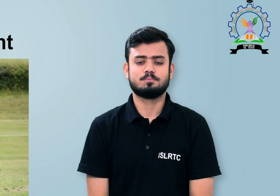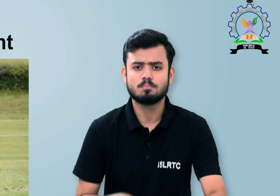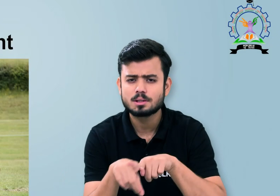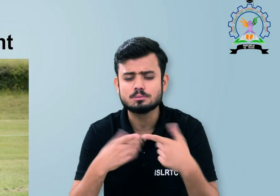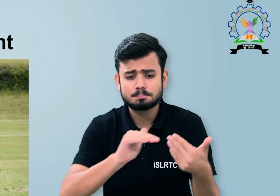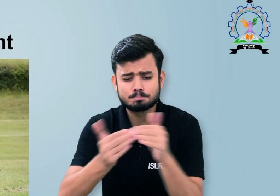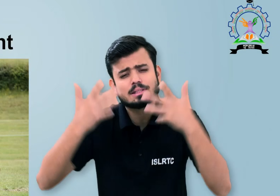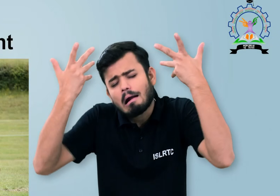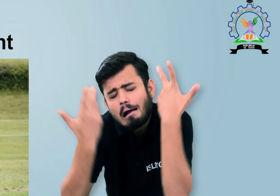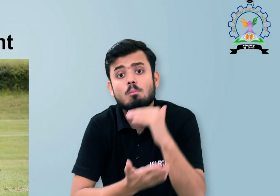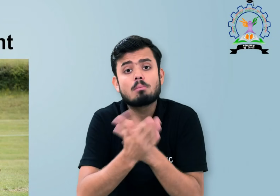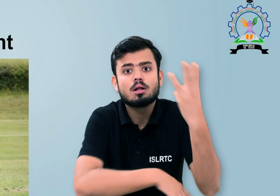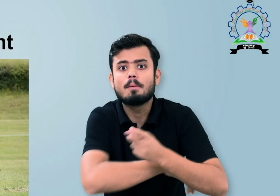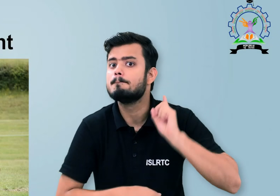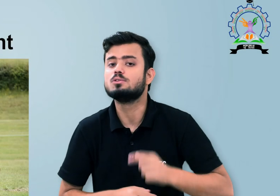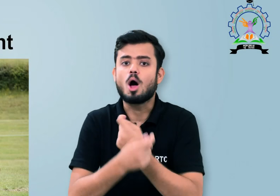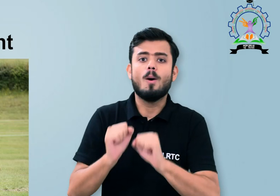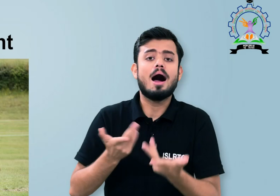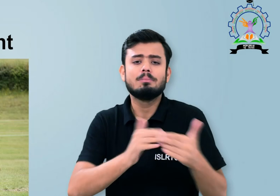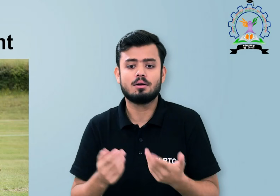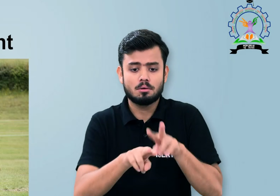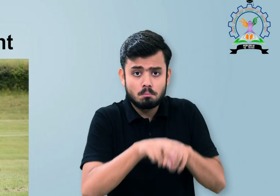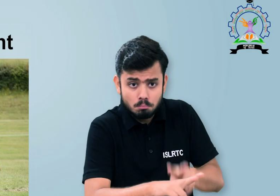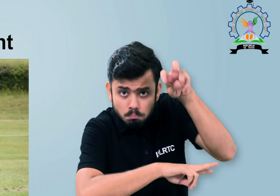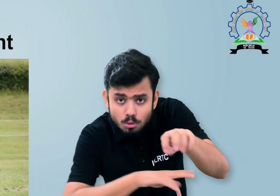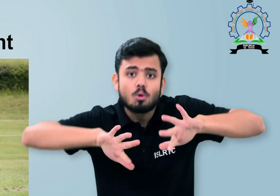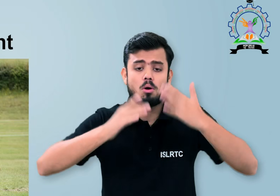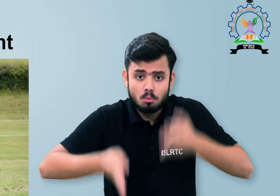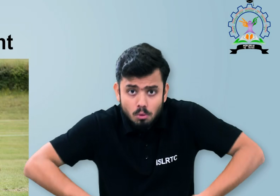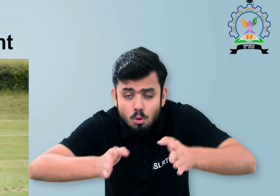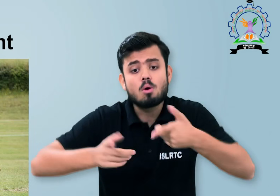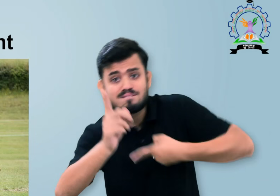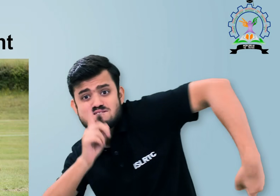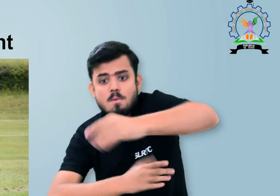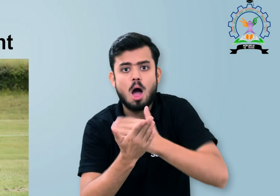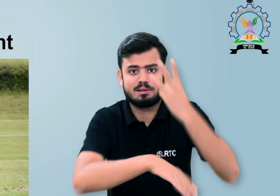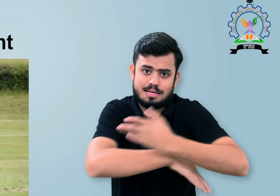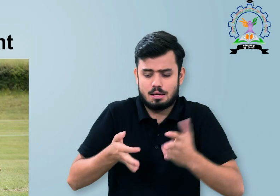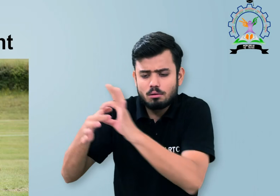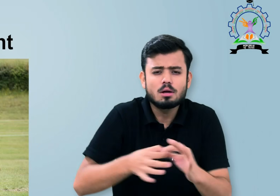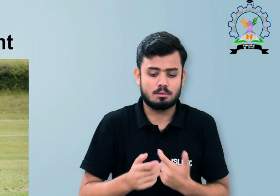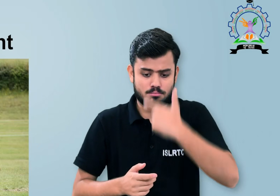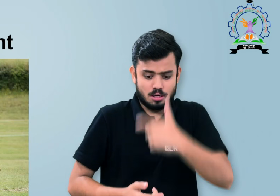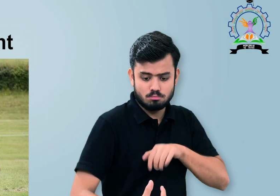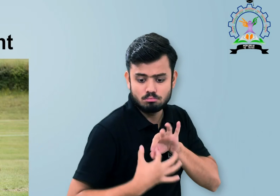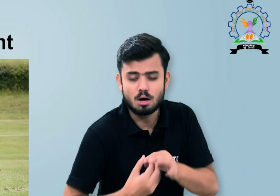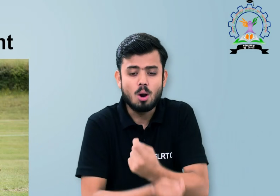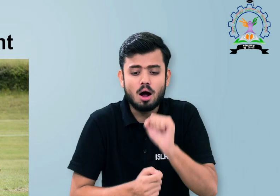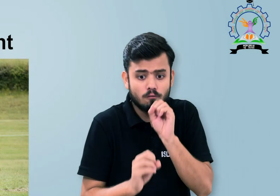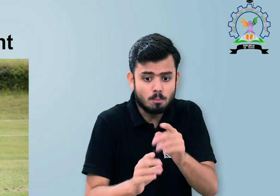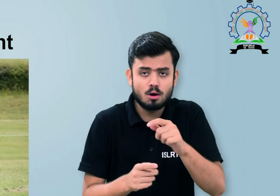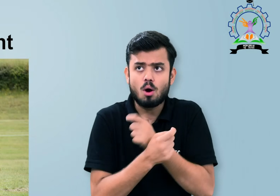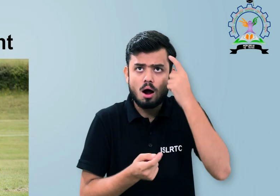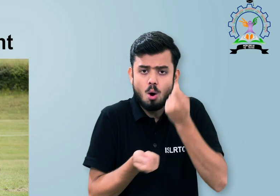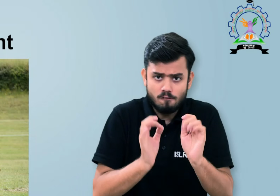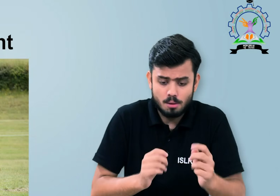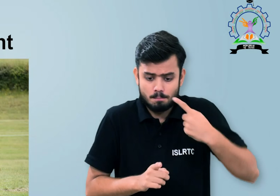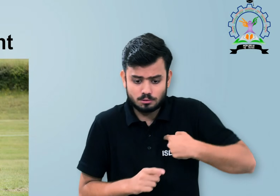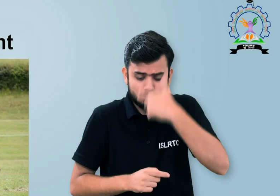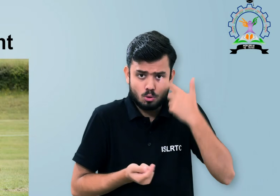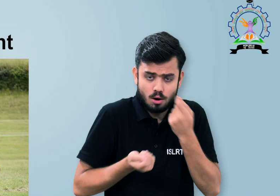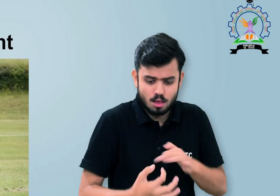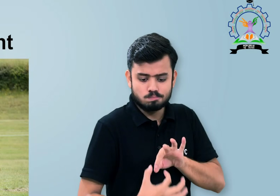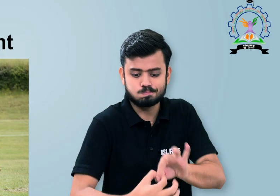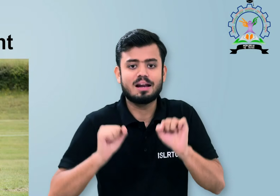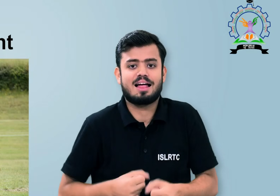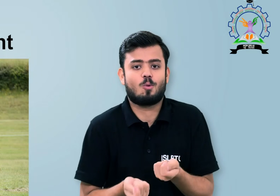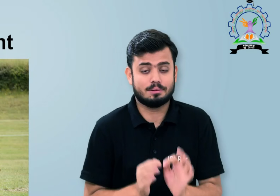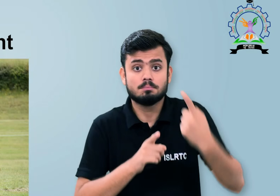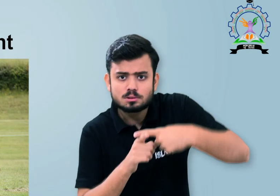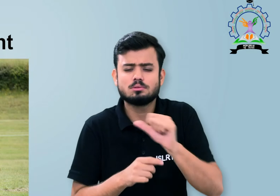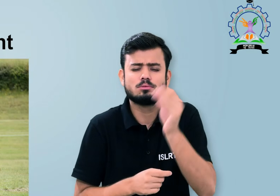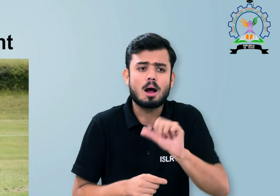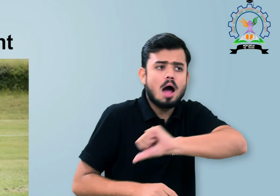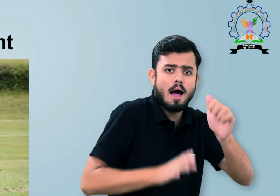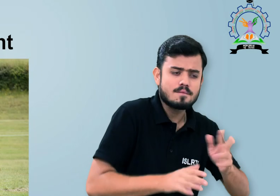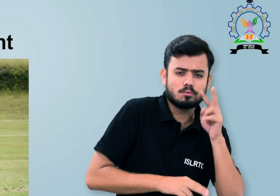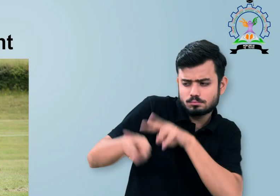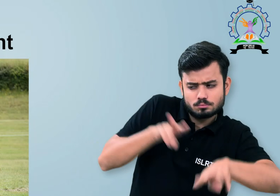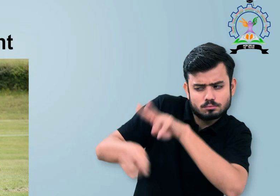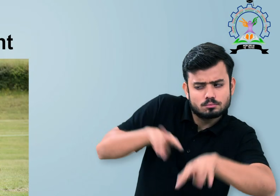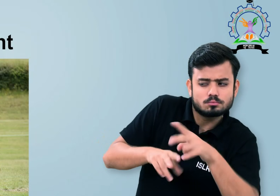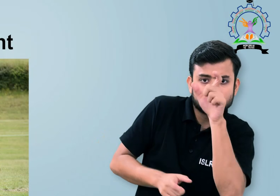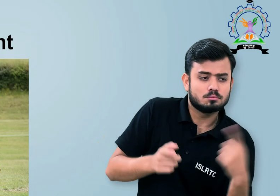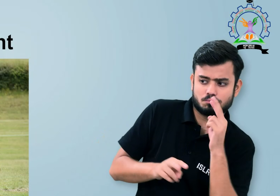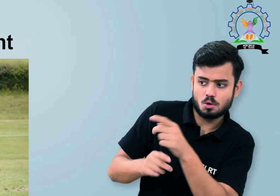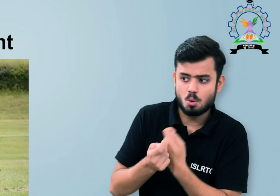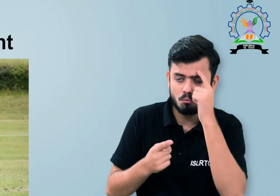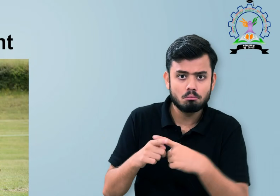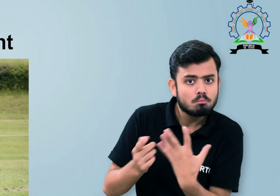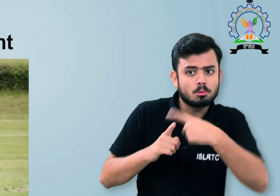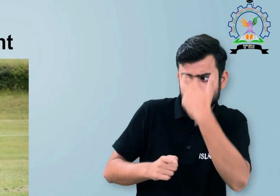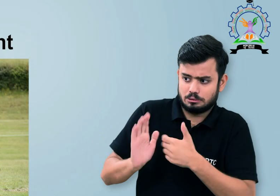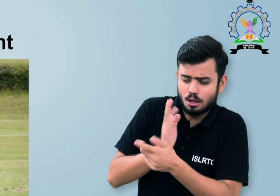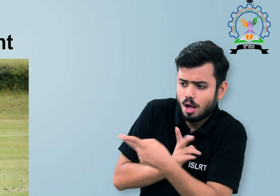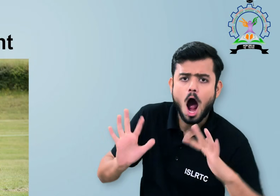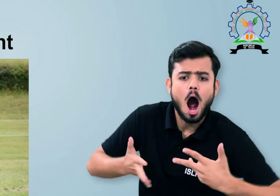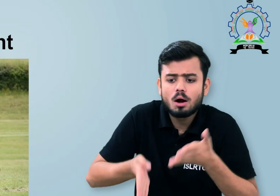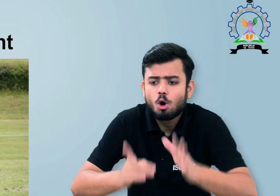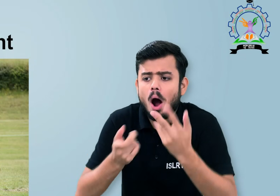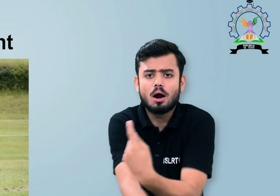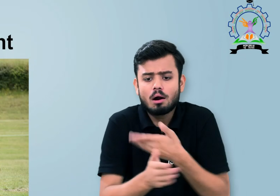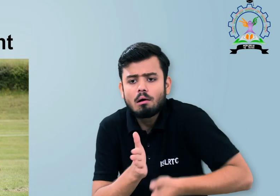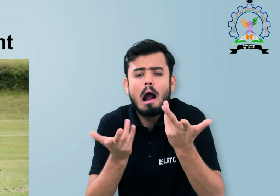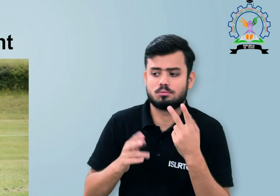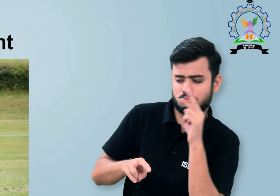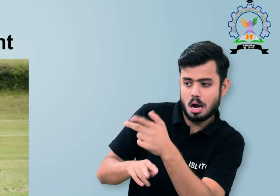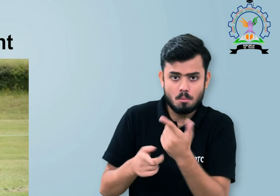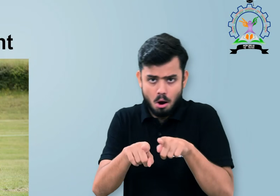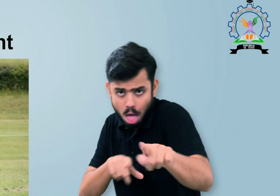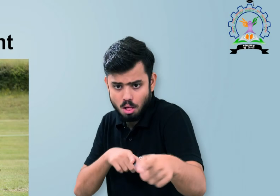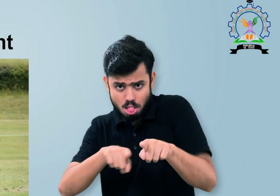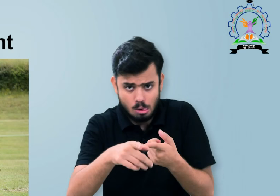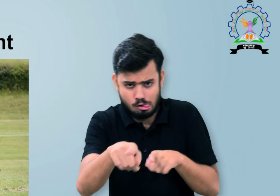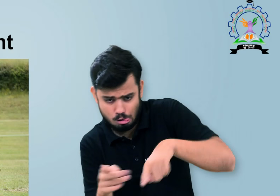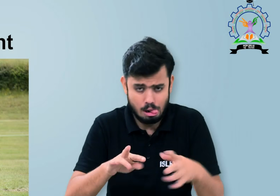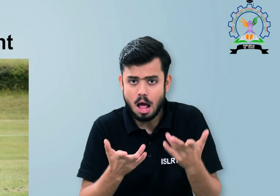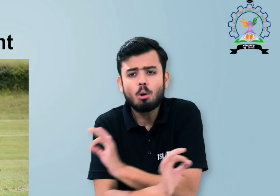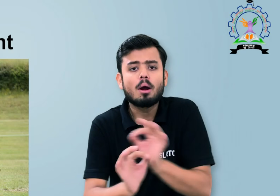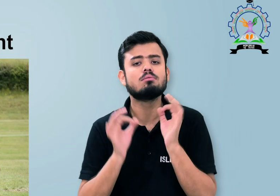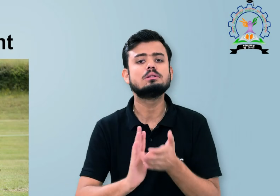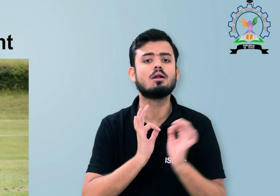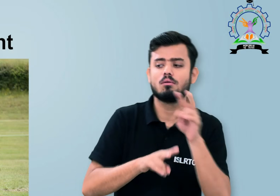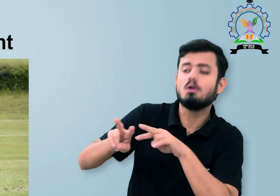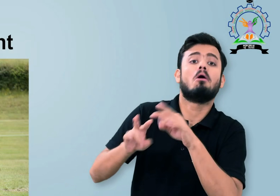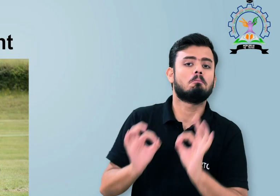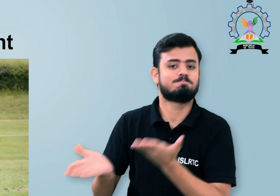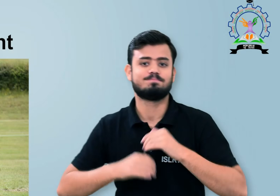A Three-Day Event, also known as eventing, is an equestrian competition that tests the overall abilities of both horse and rider across three distinct disciplines